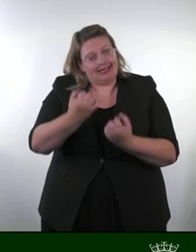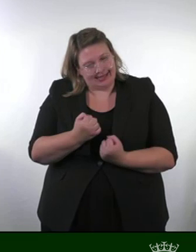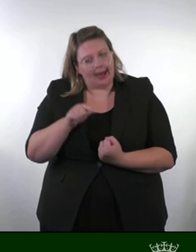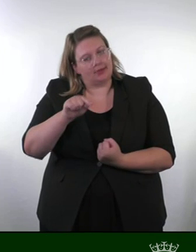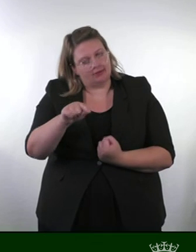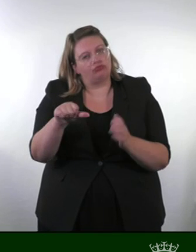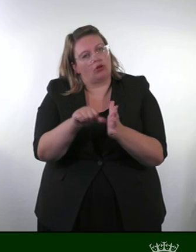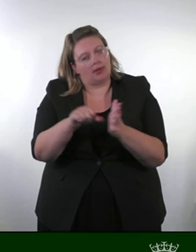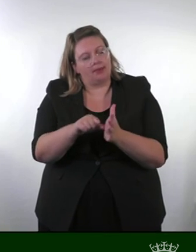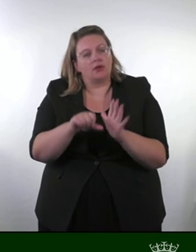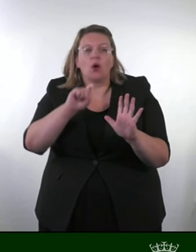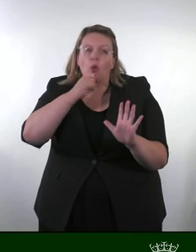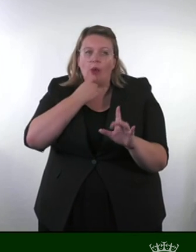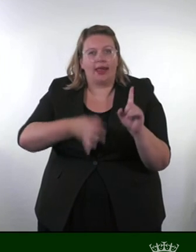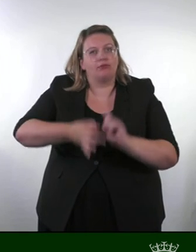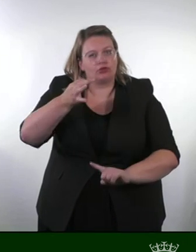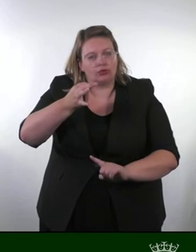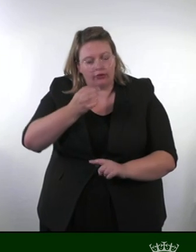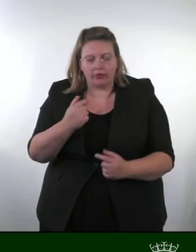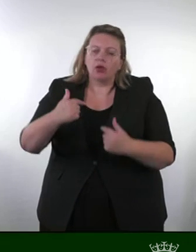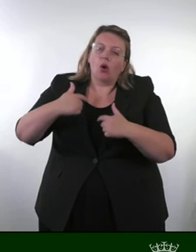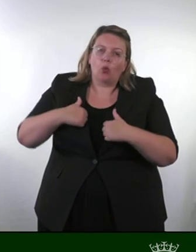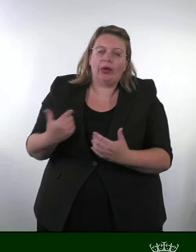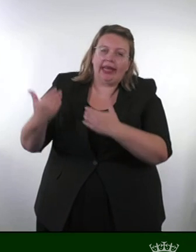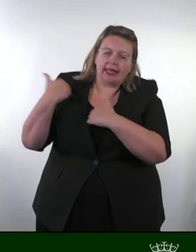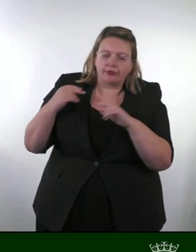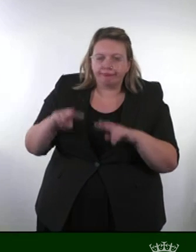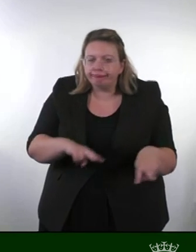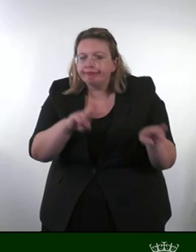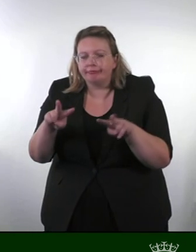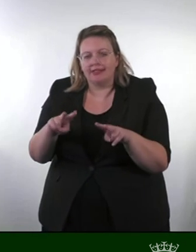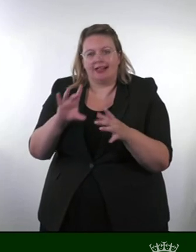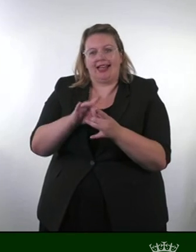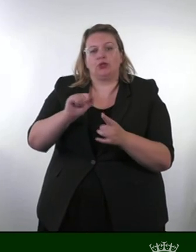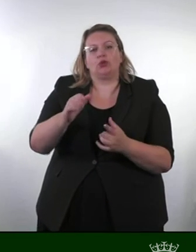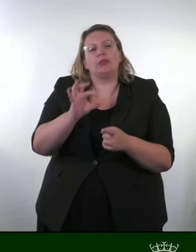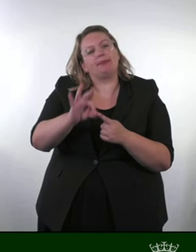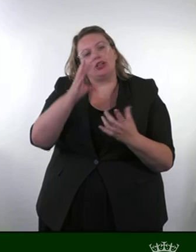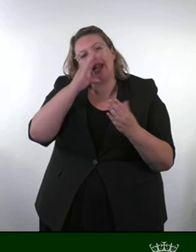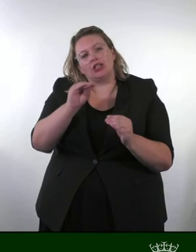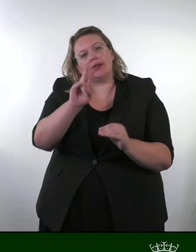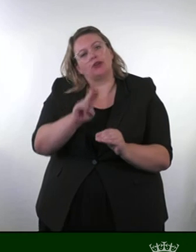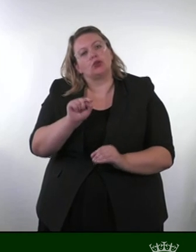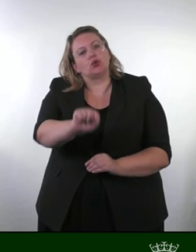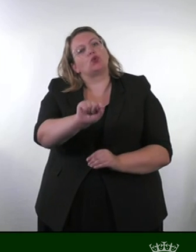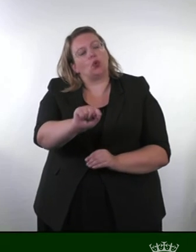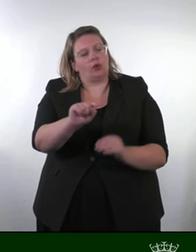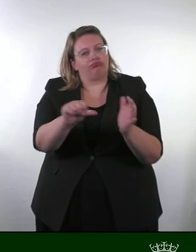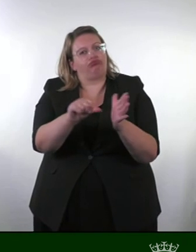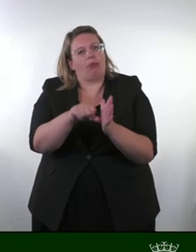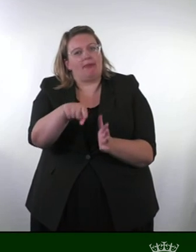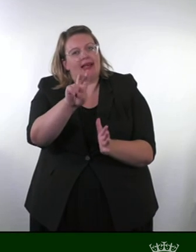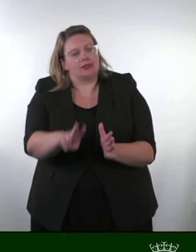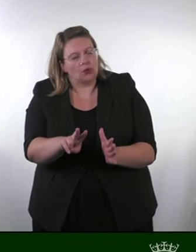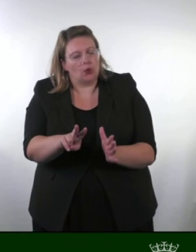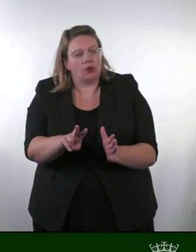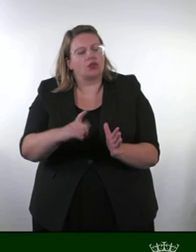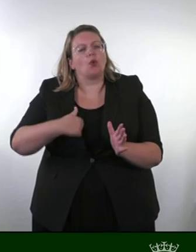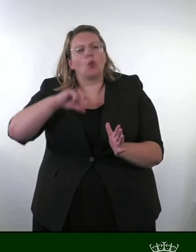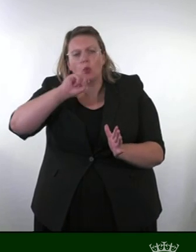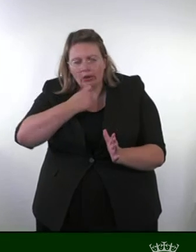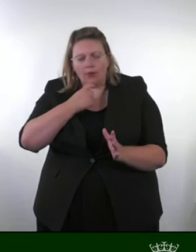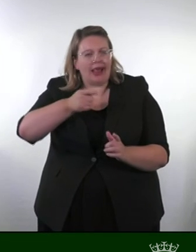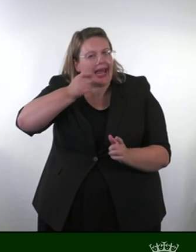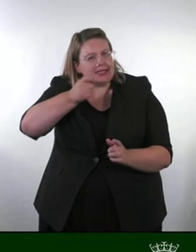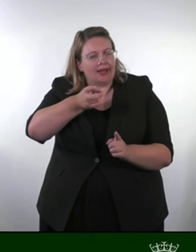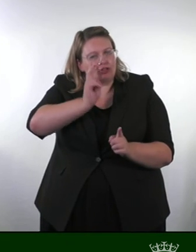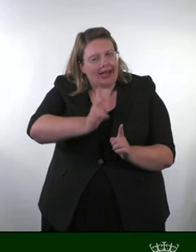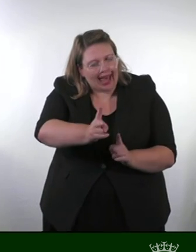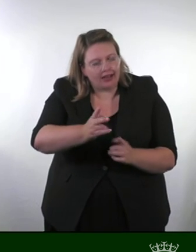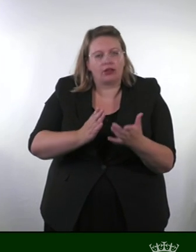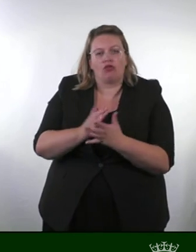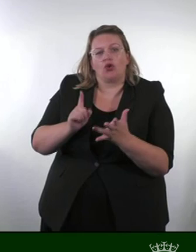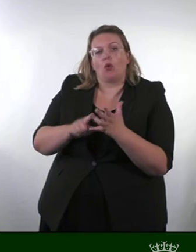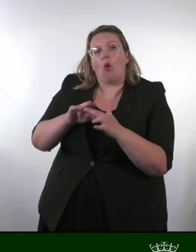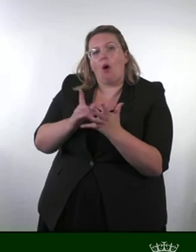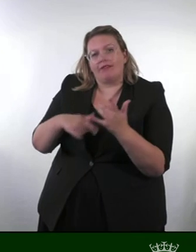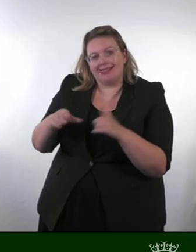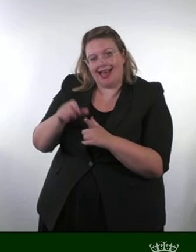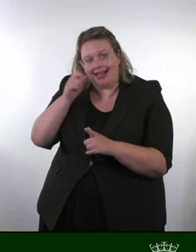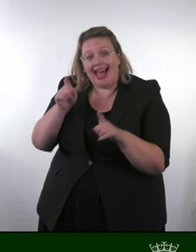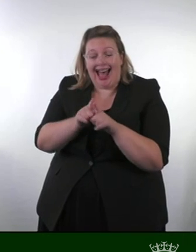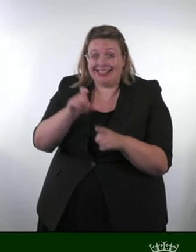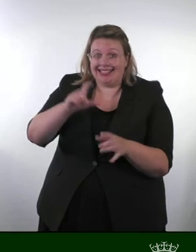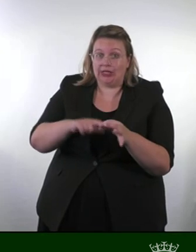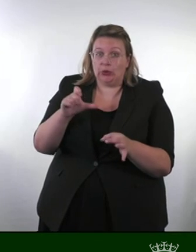For our part, we are reviewing the oversight of special educational needs schools and will be commissioning a new round of inspections by Ofsted and the Care Quality Commission.